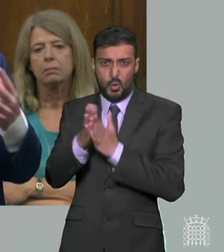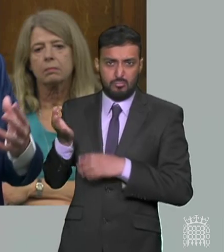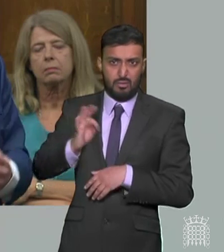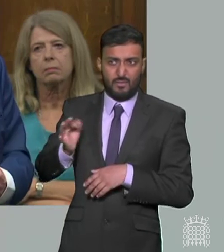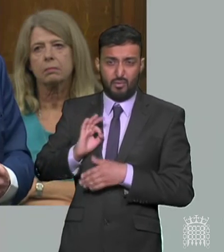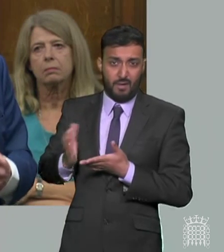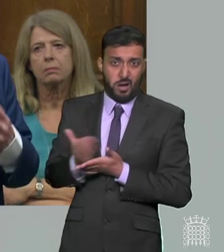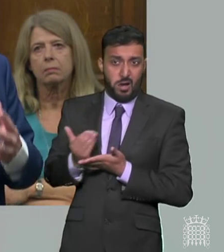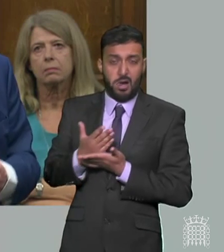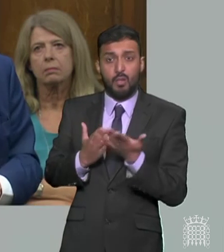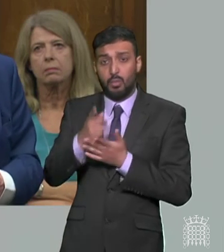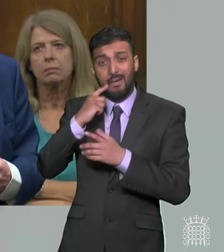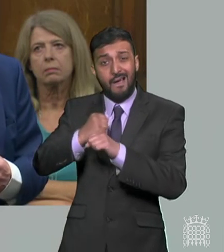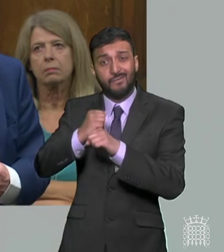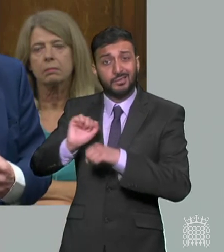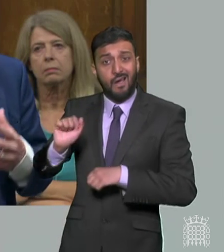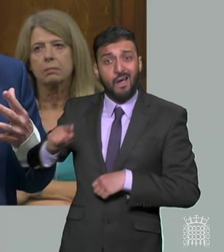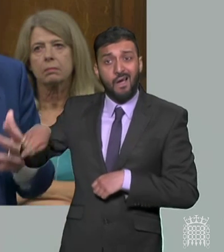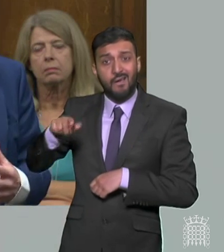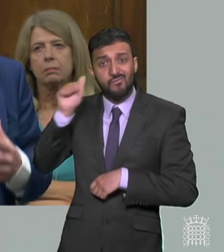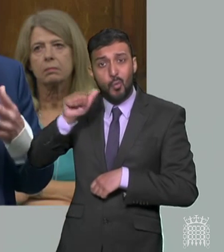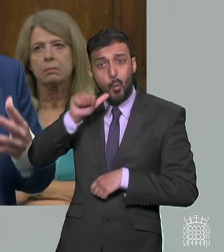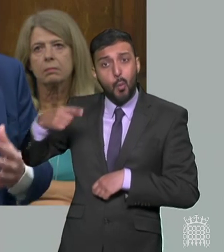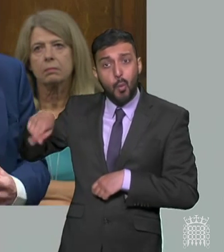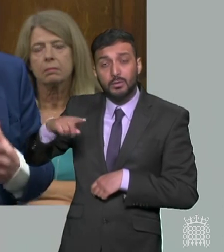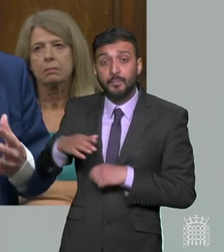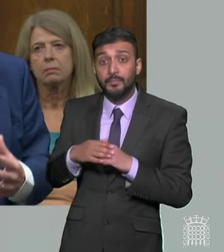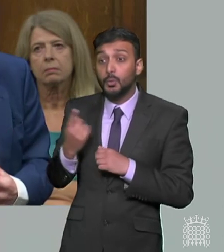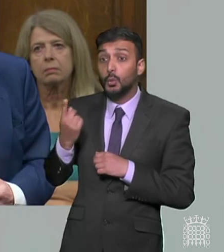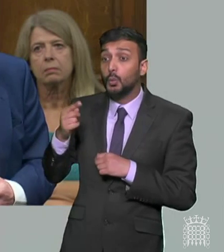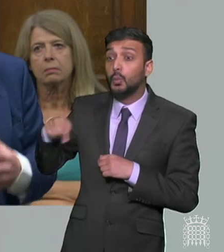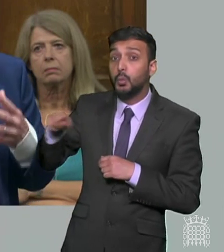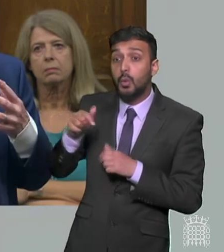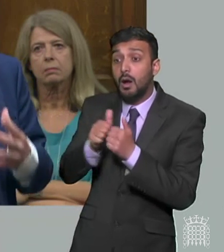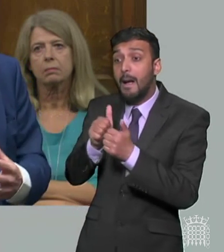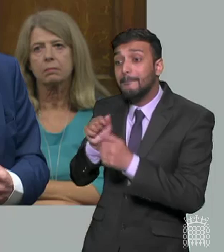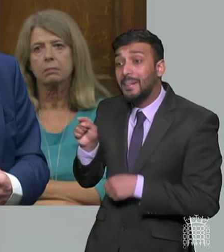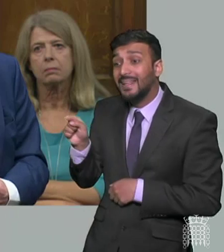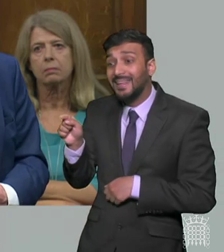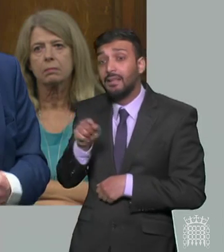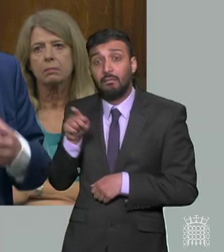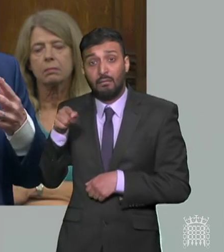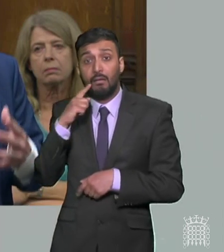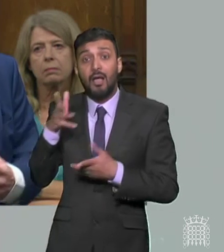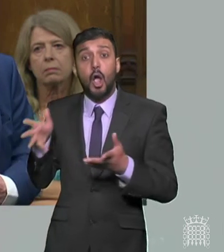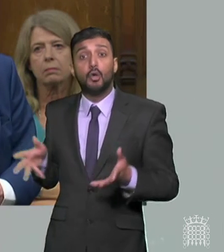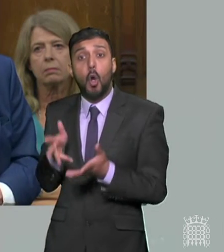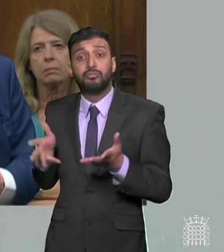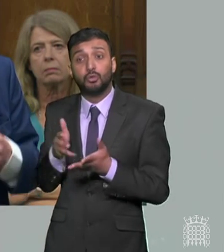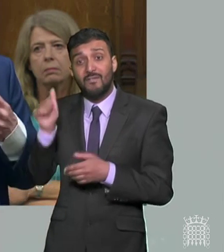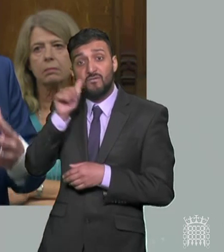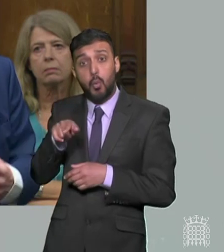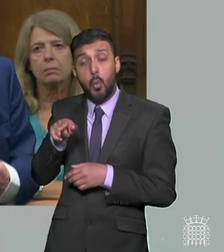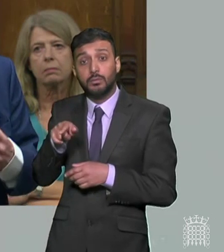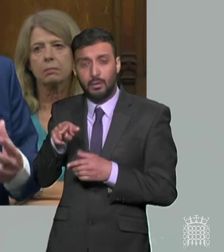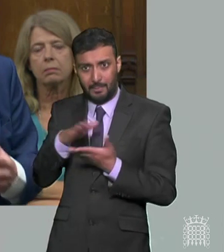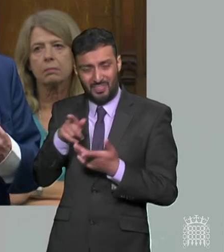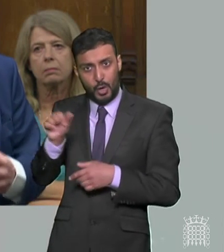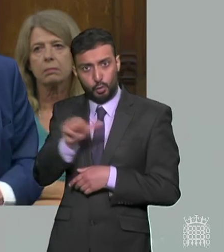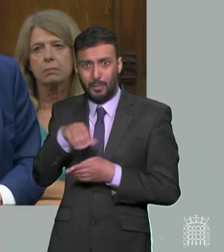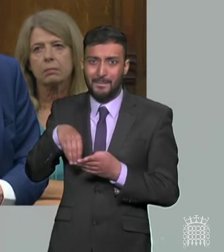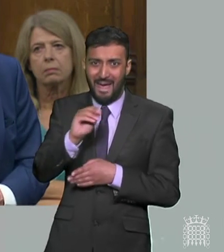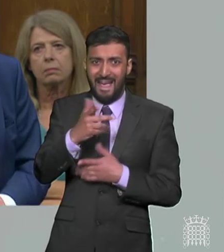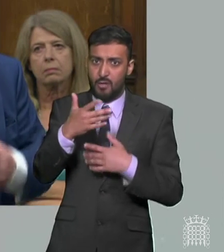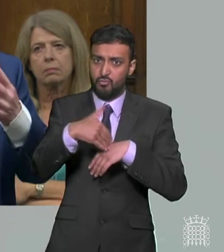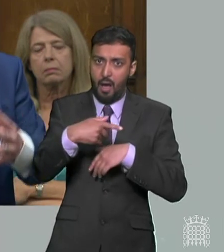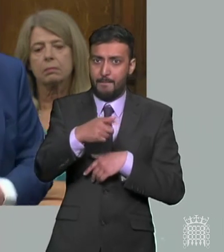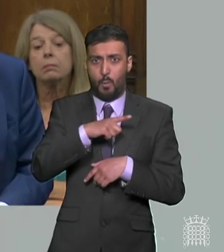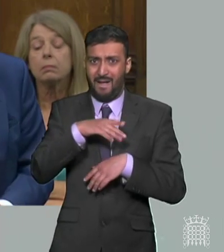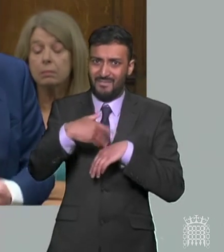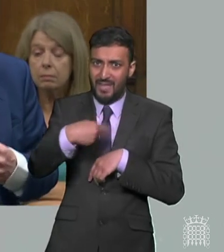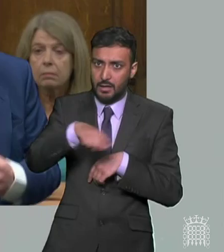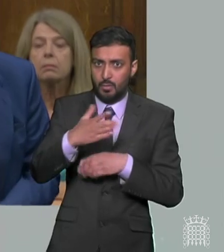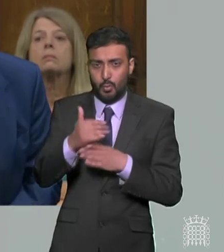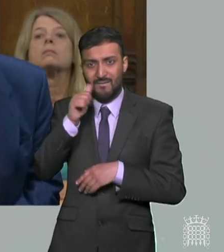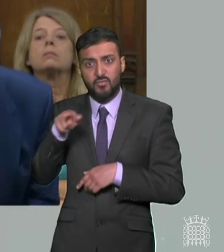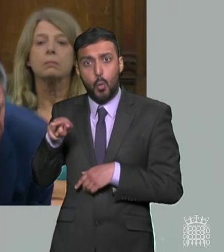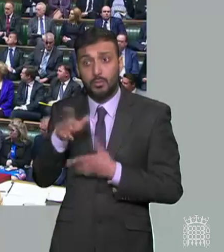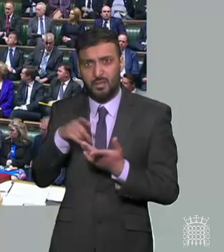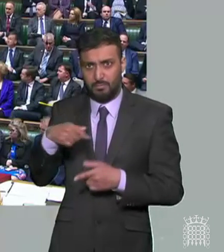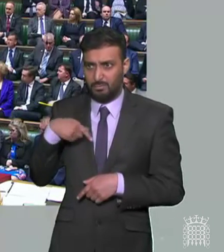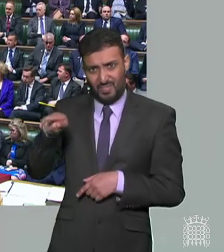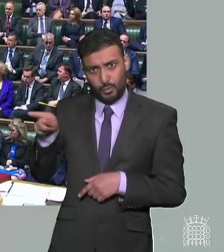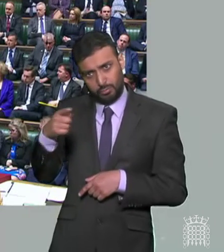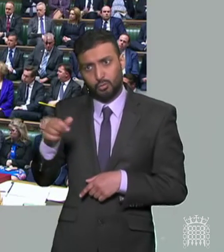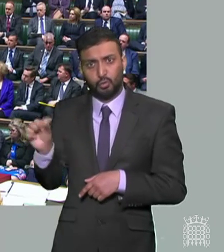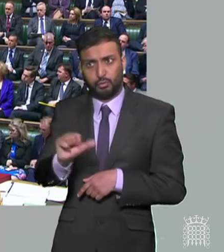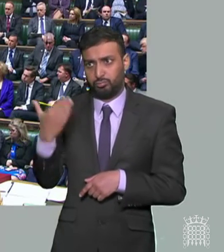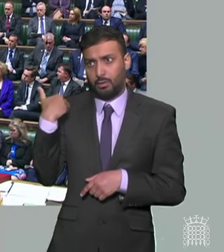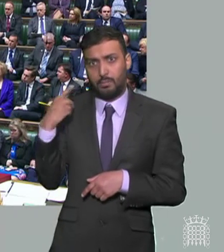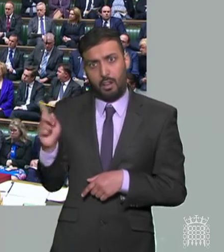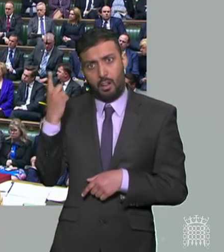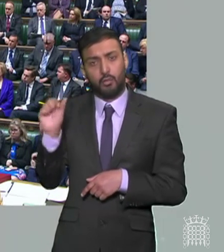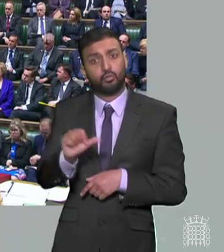Does my right honourable Friend agree that companies that profit from promoting fraud should help to pay the costs of fraud, and online platforms should compensate the victims whom they have helped to create, and will he work with me to achieve that end?